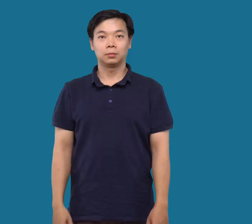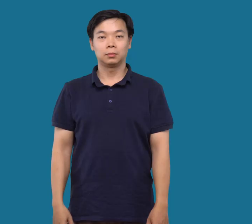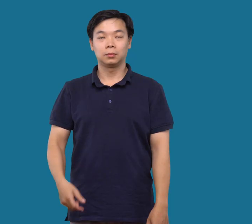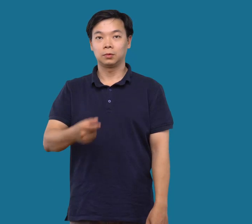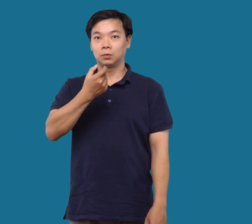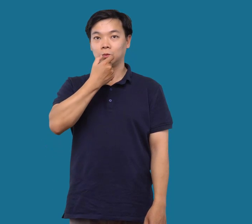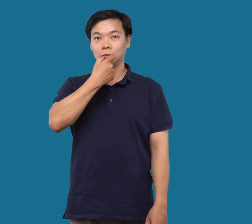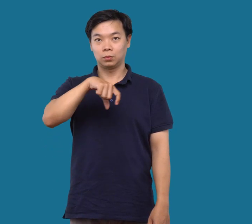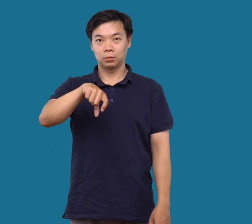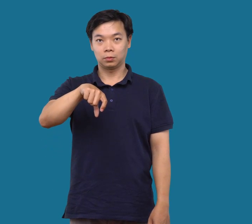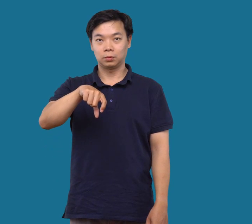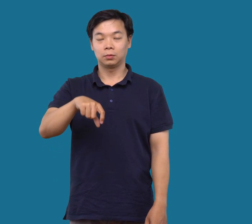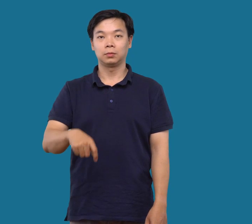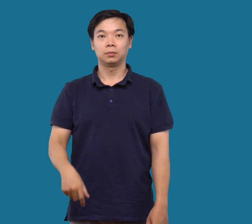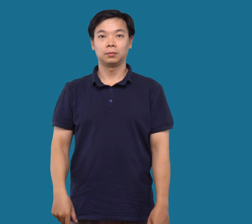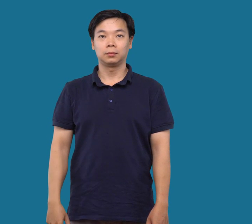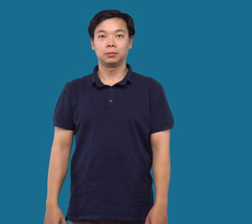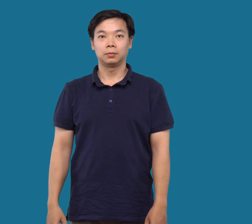quận